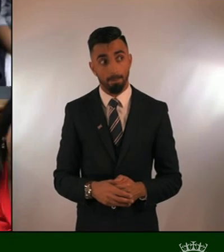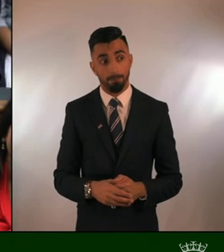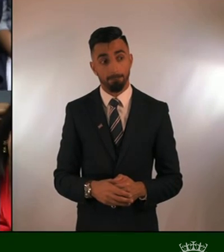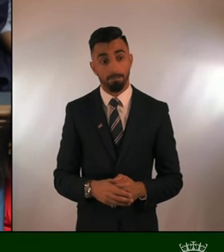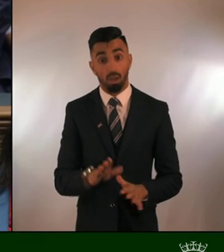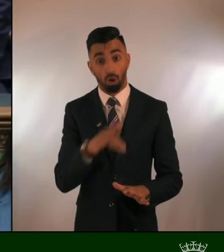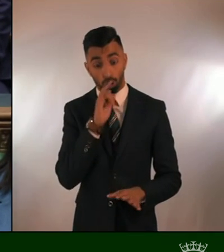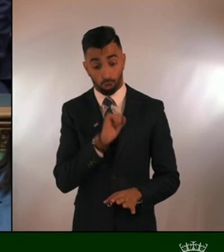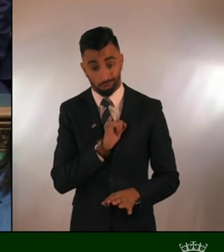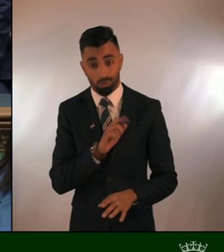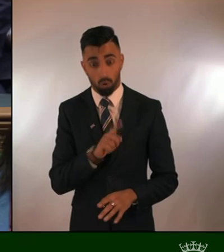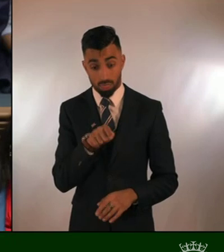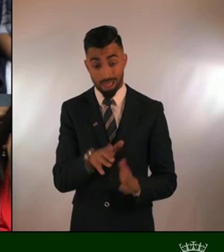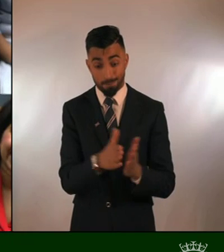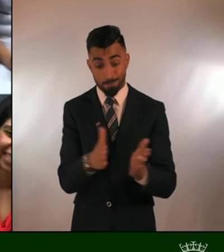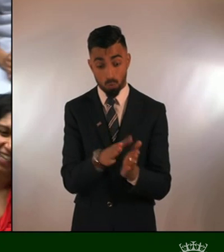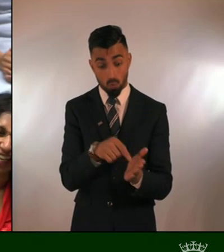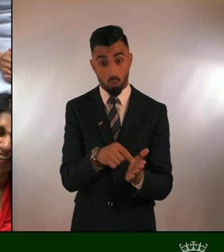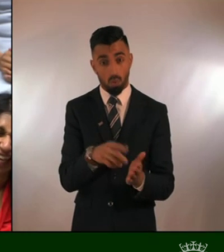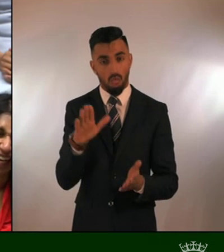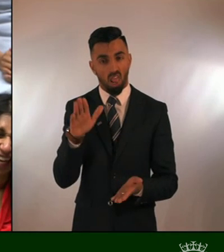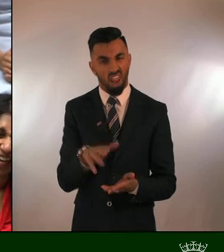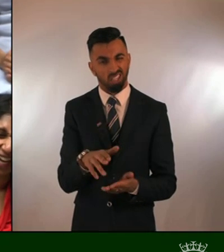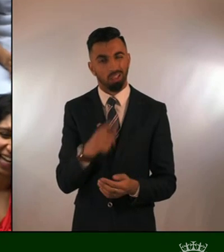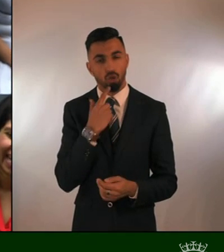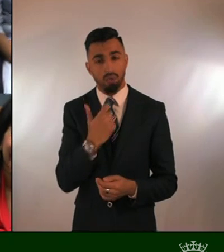The irony is, it sold so few, it is literally his own little-read book.